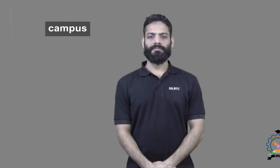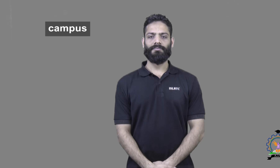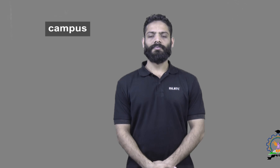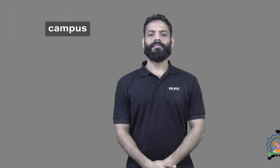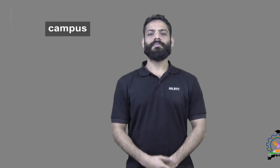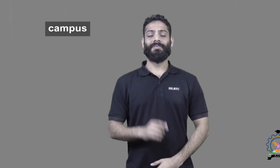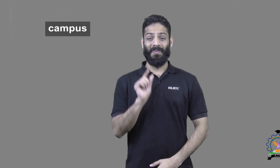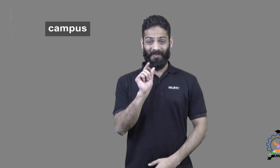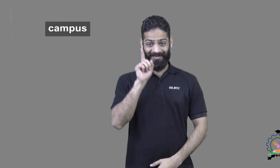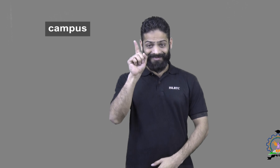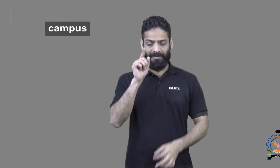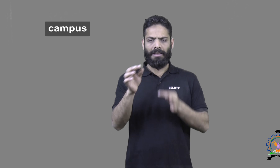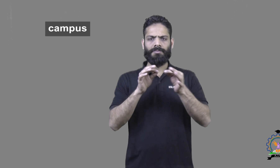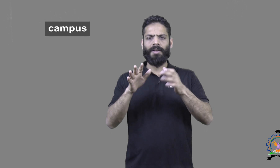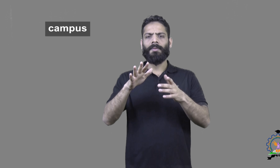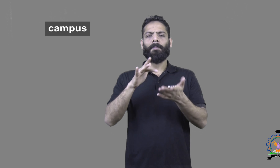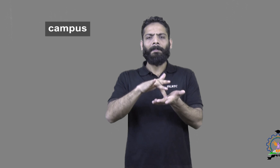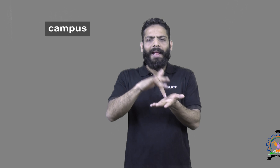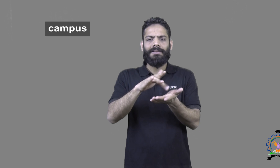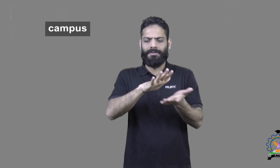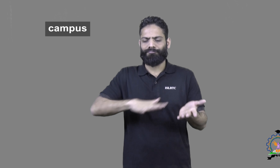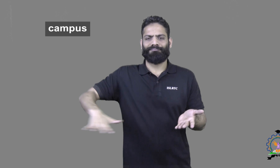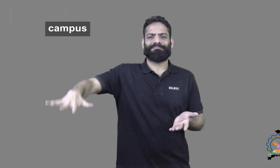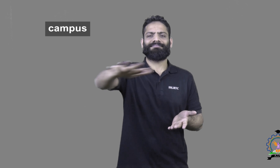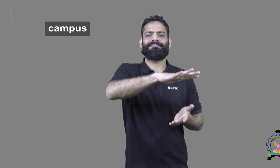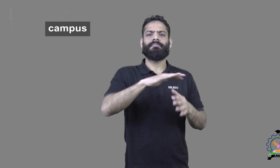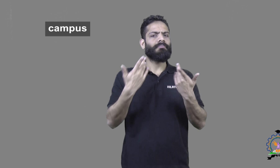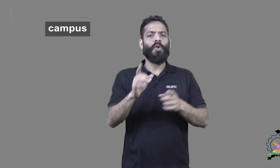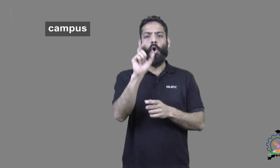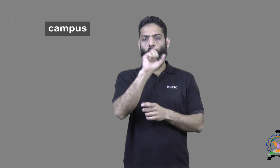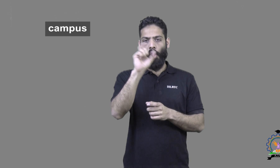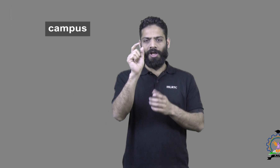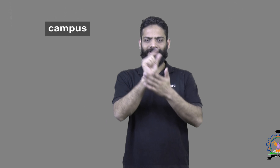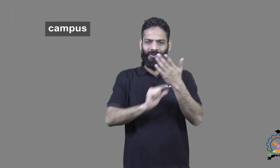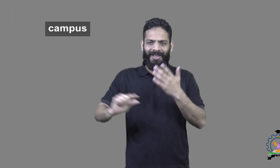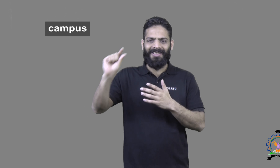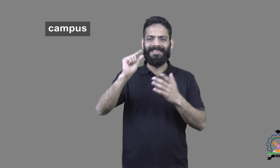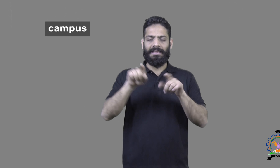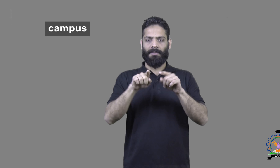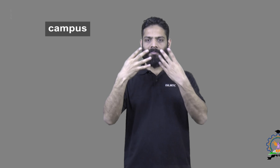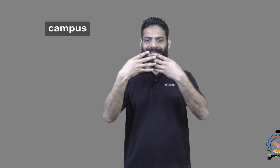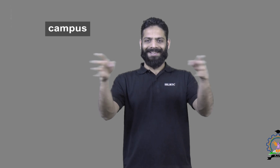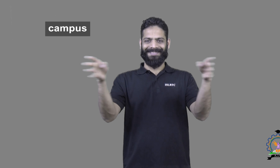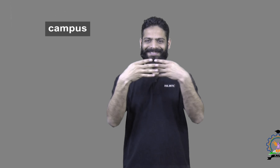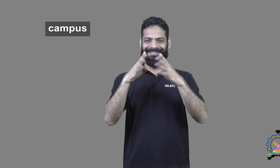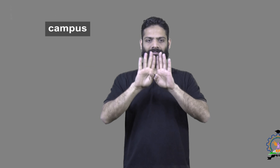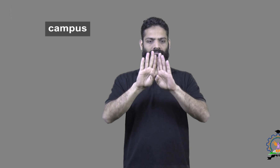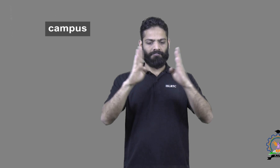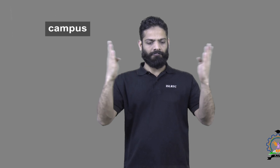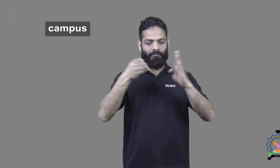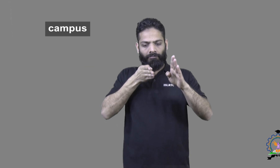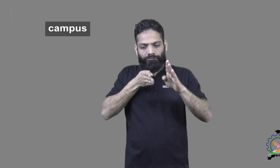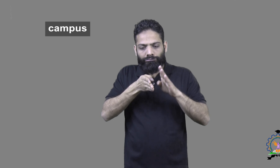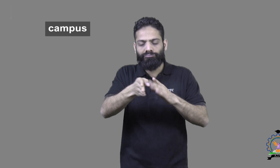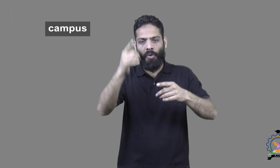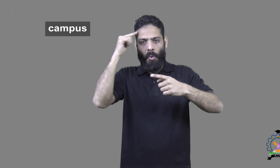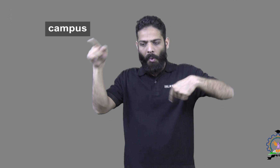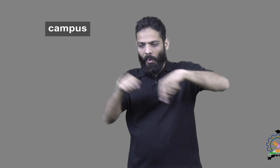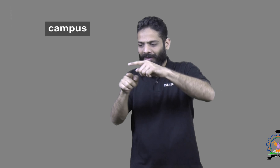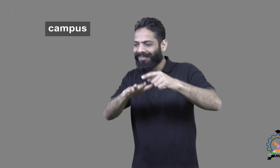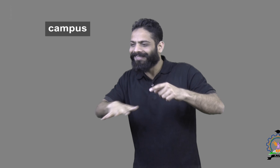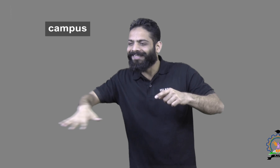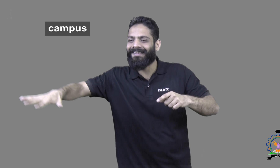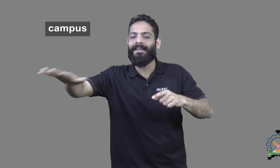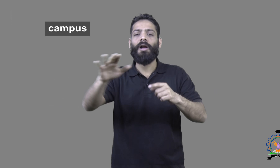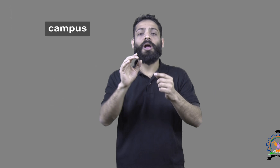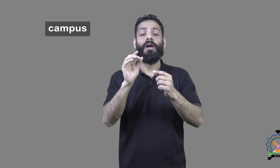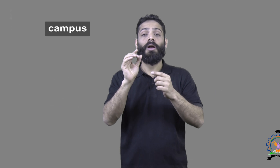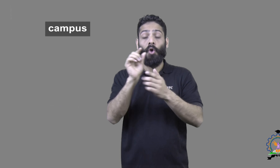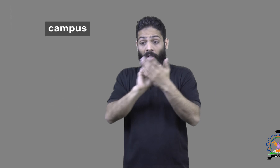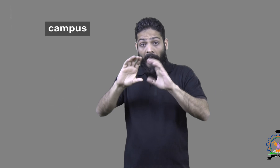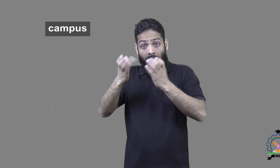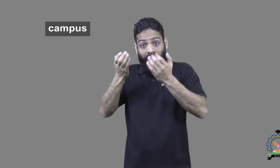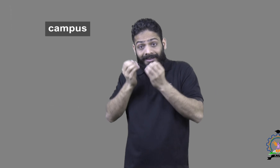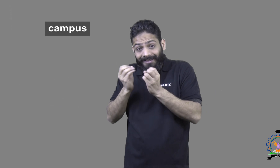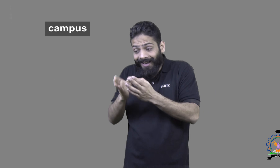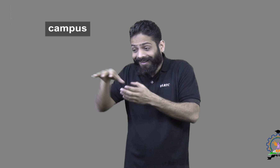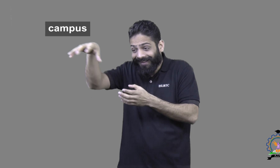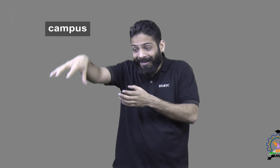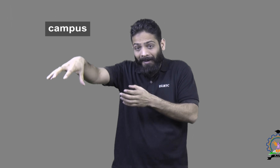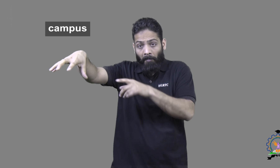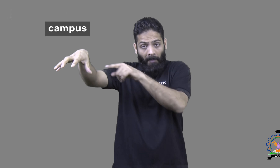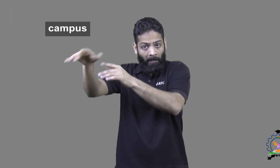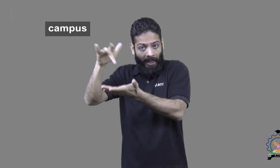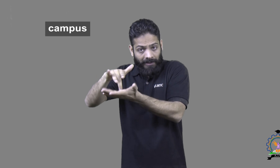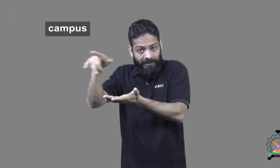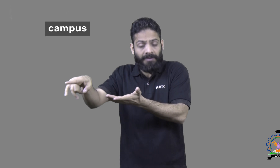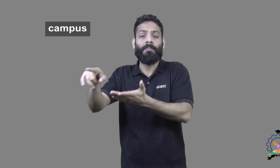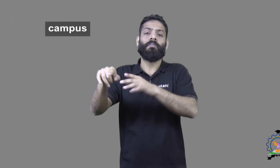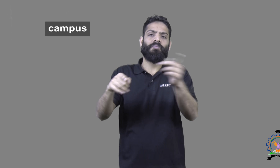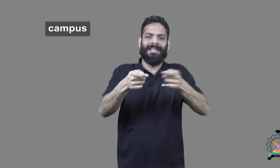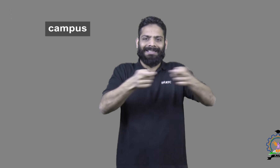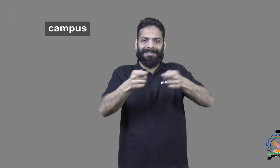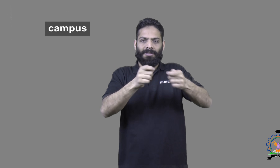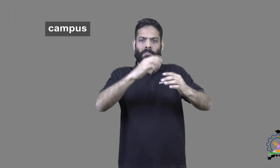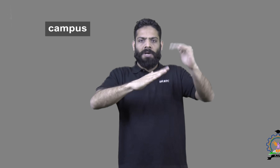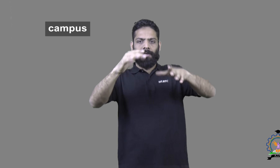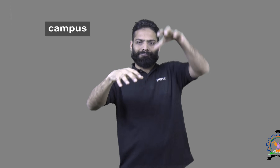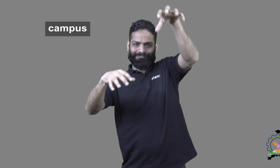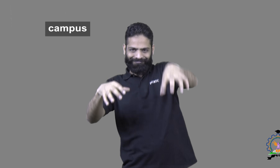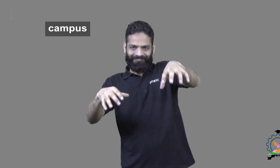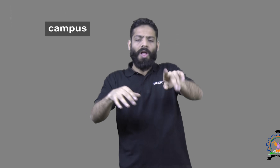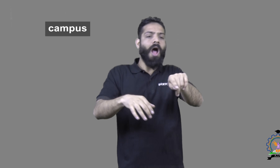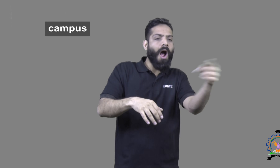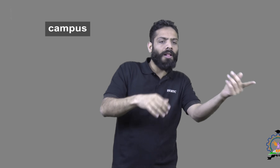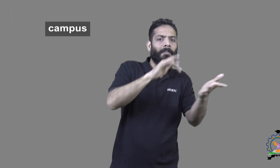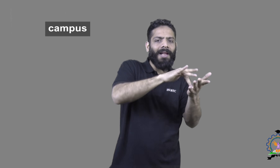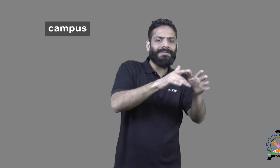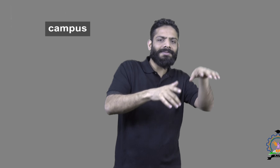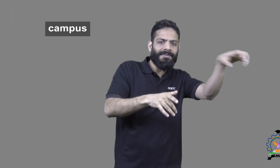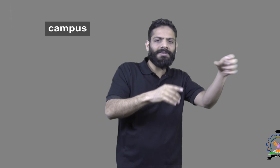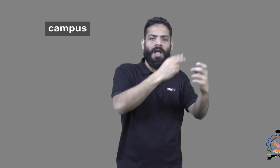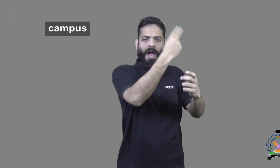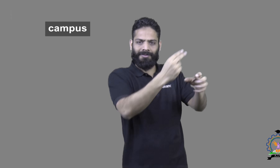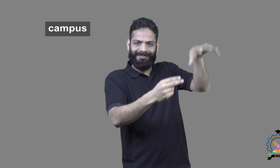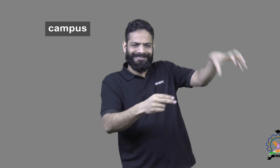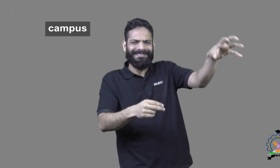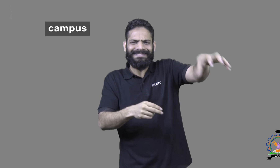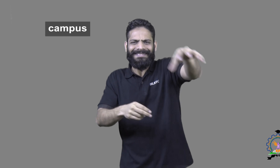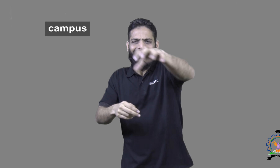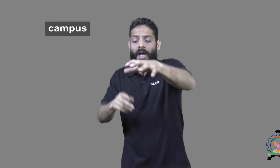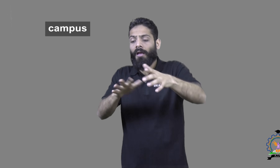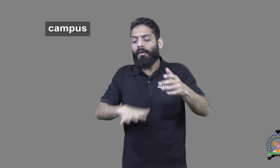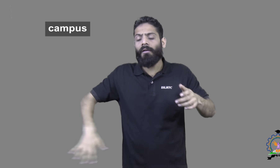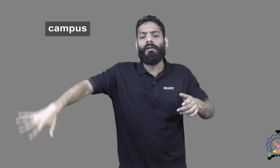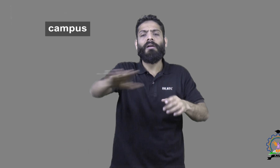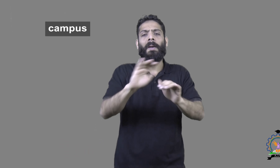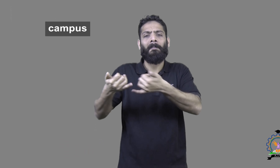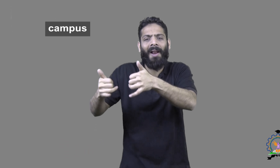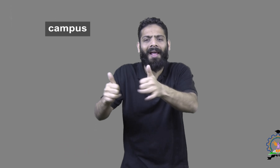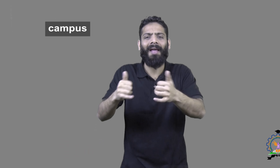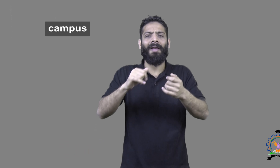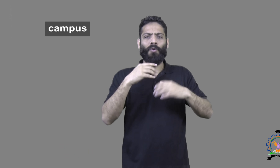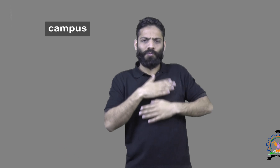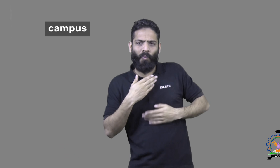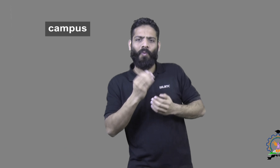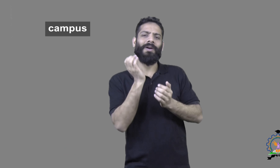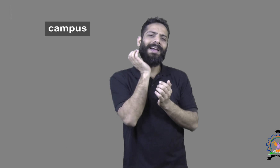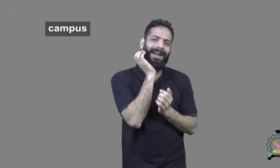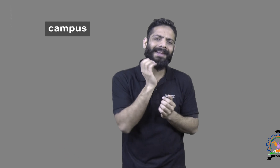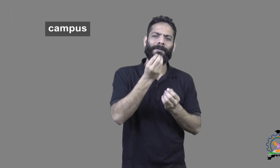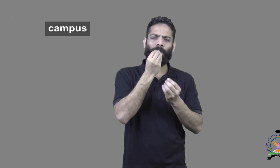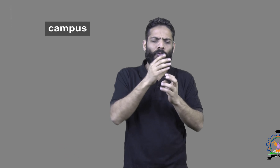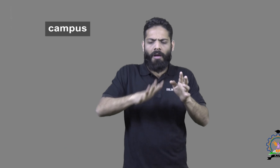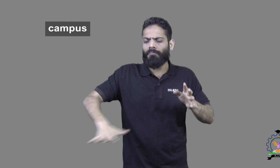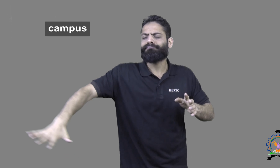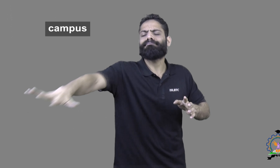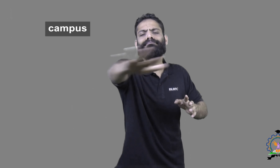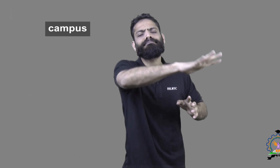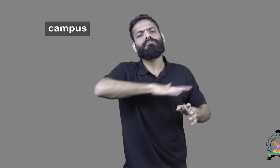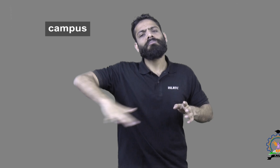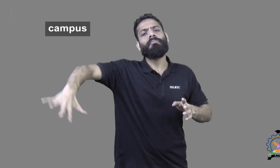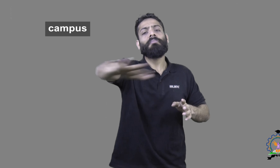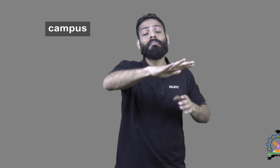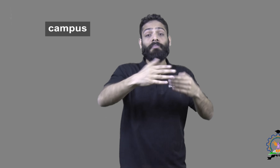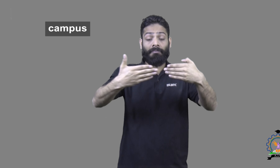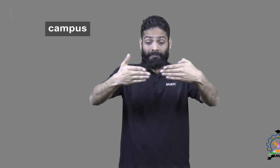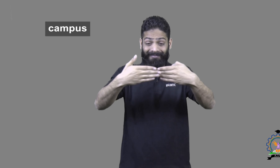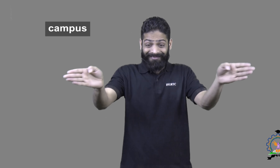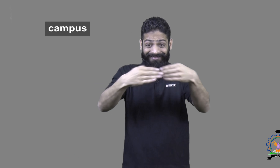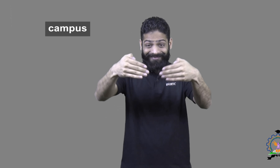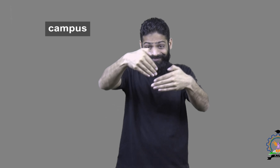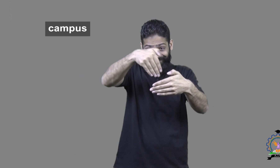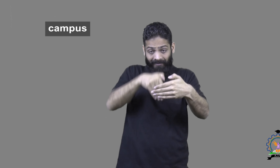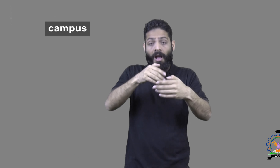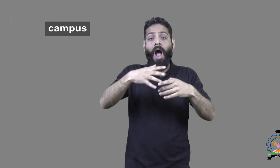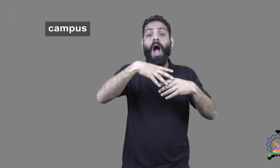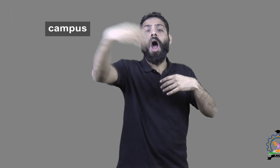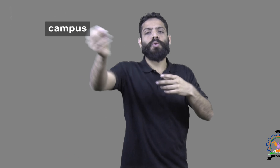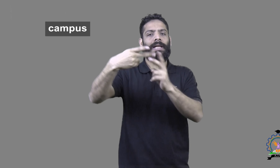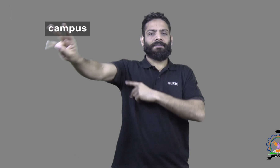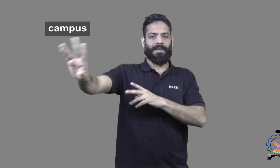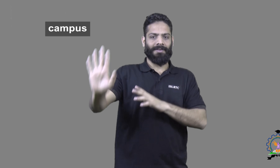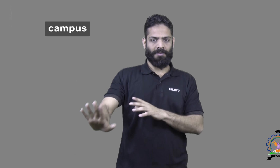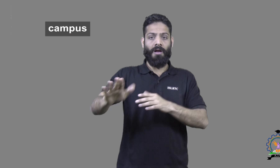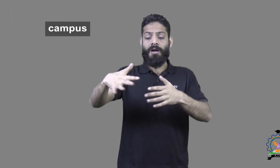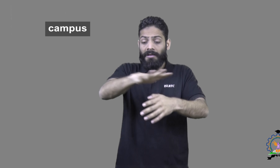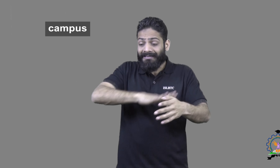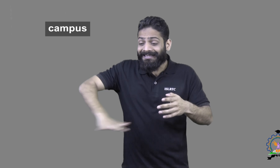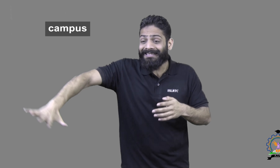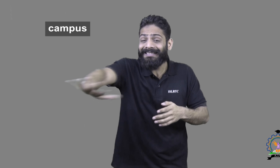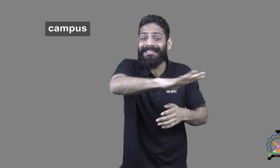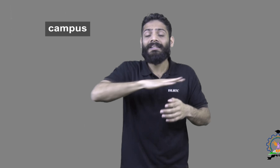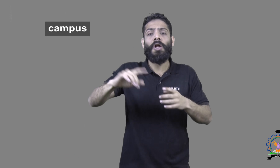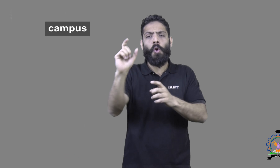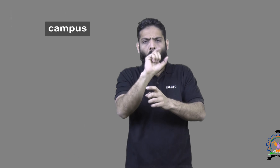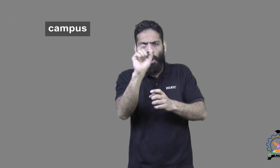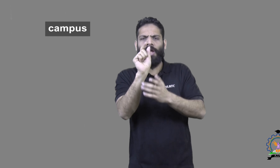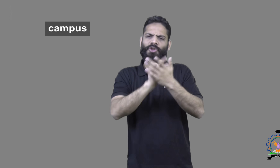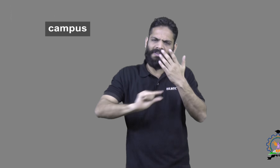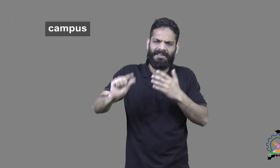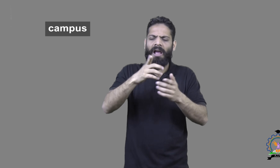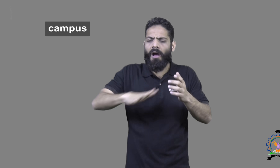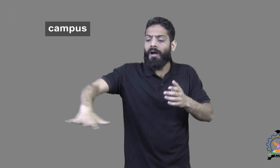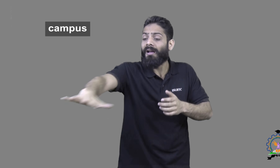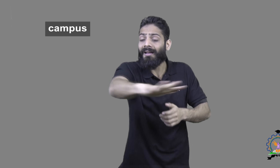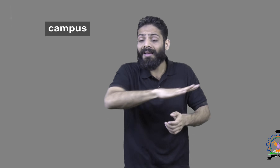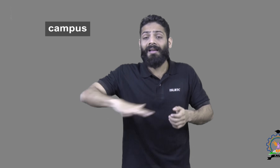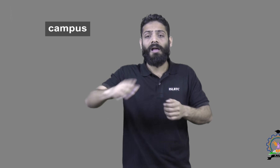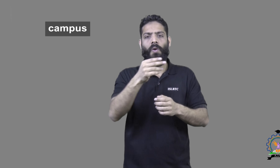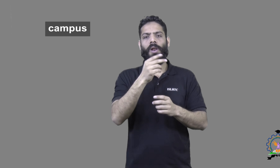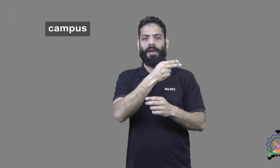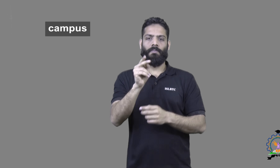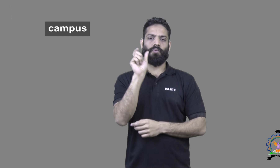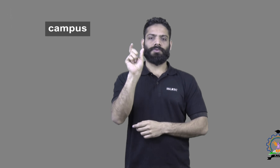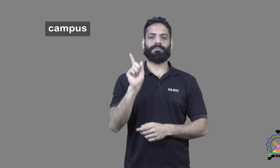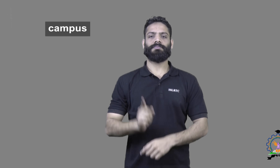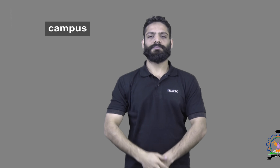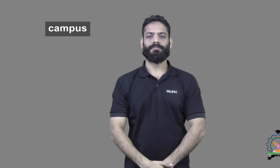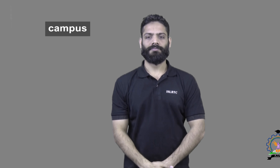Campus